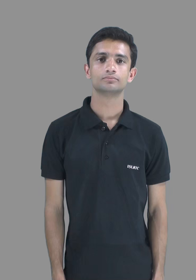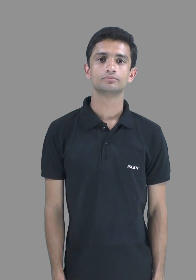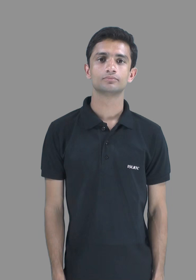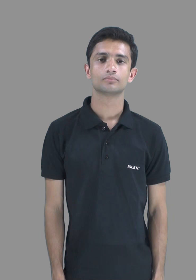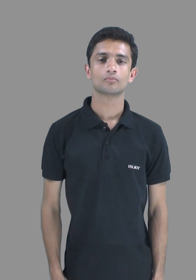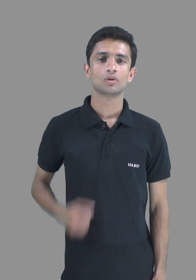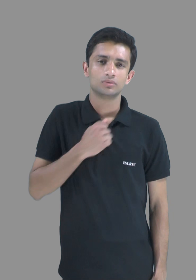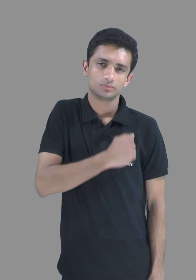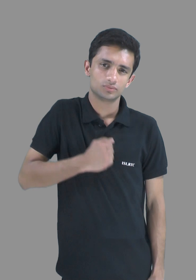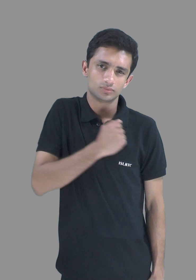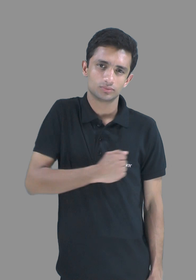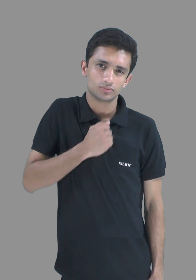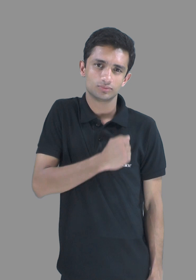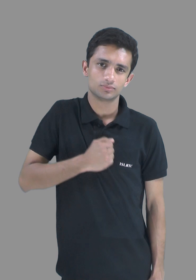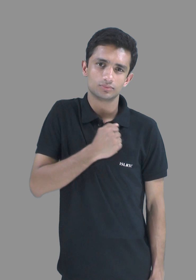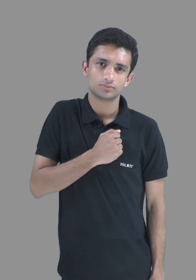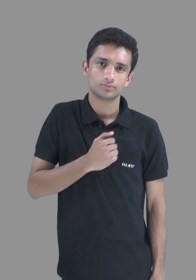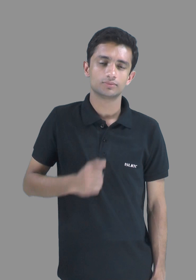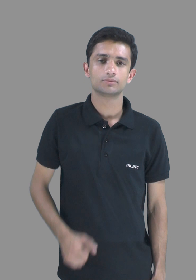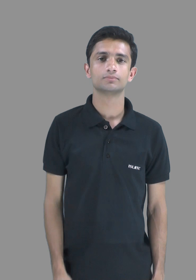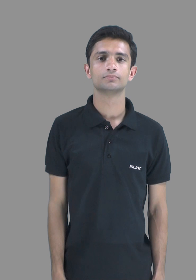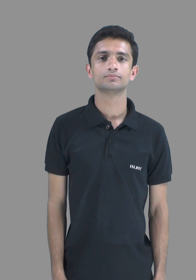Sorry